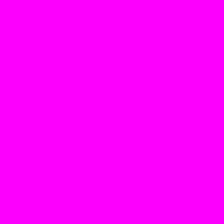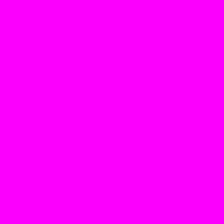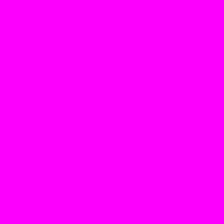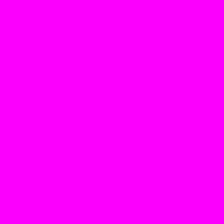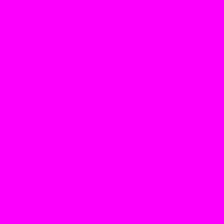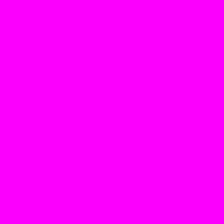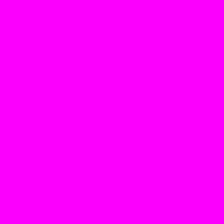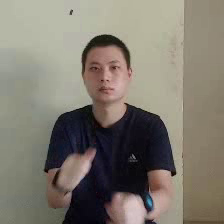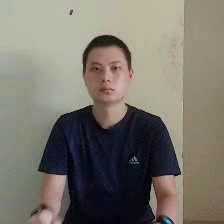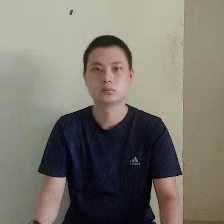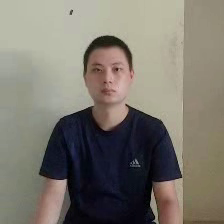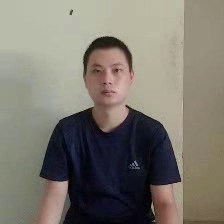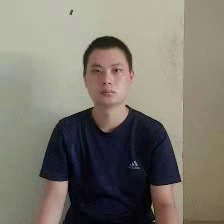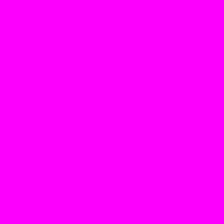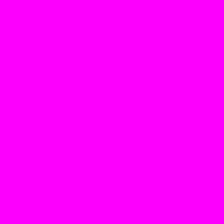Giúp